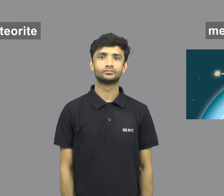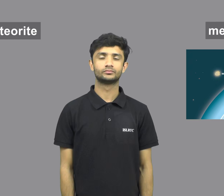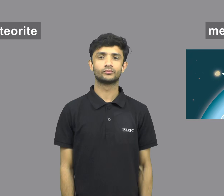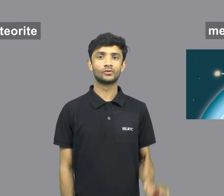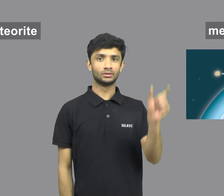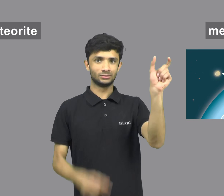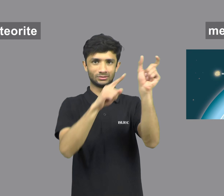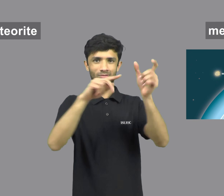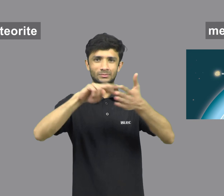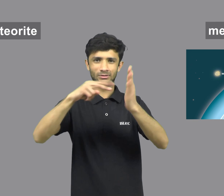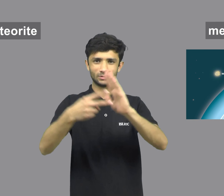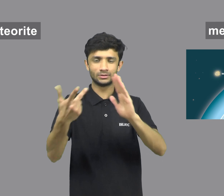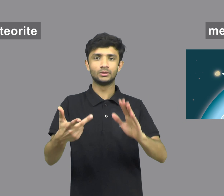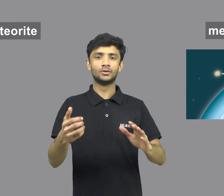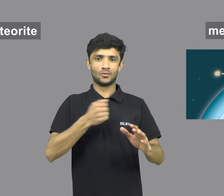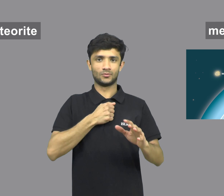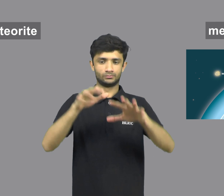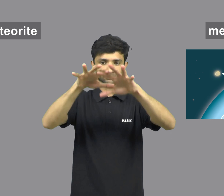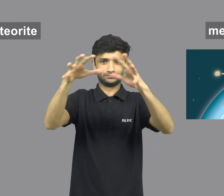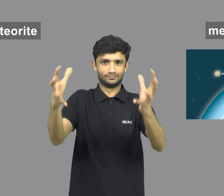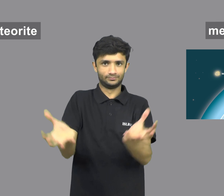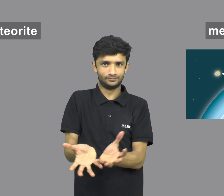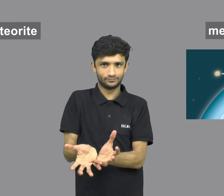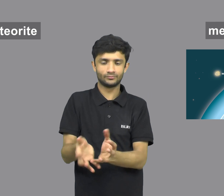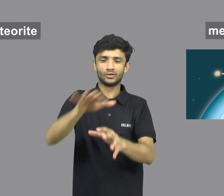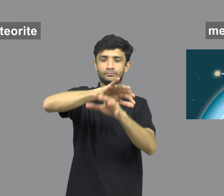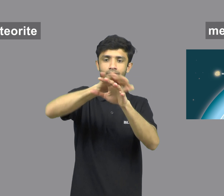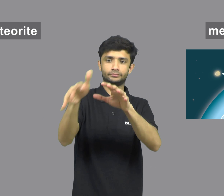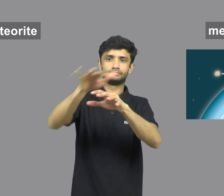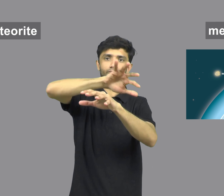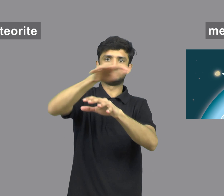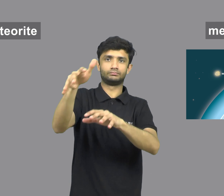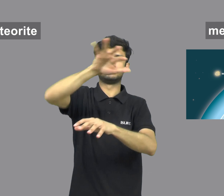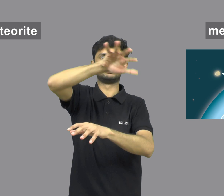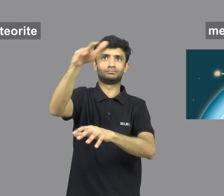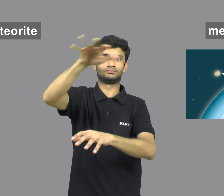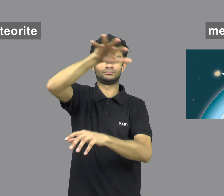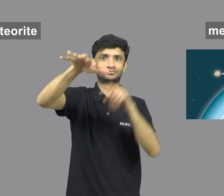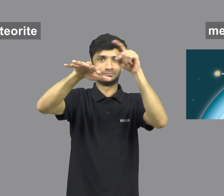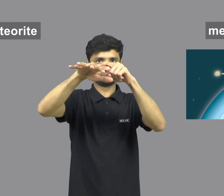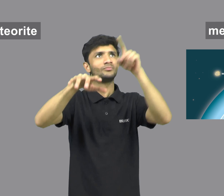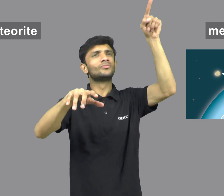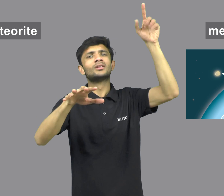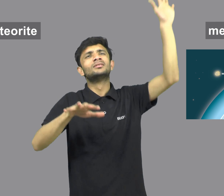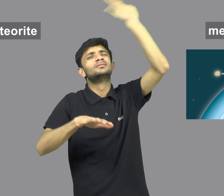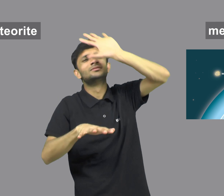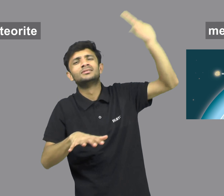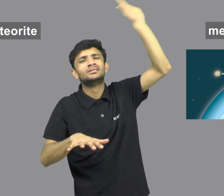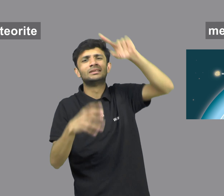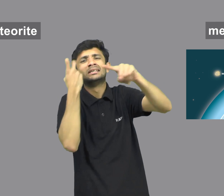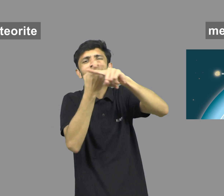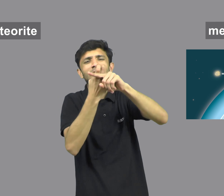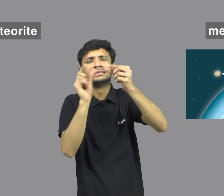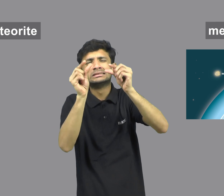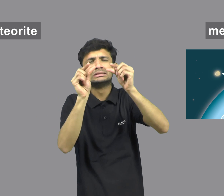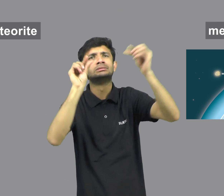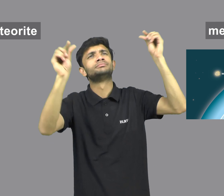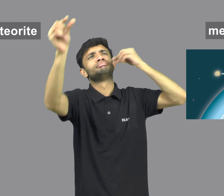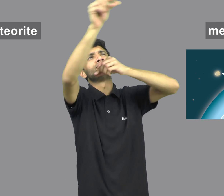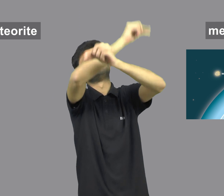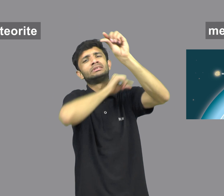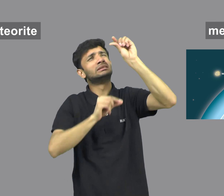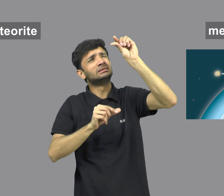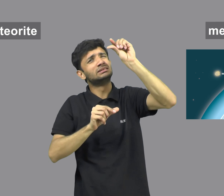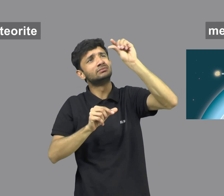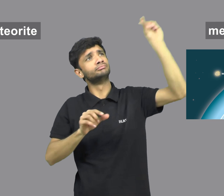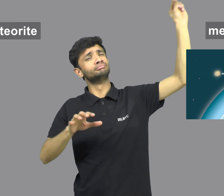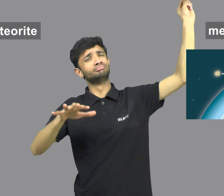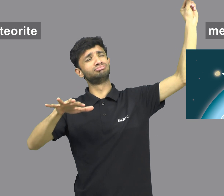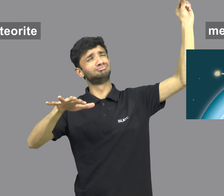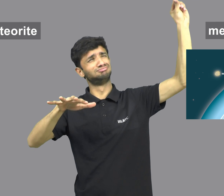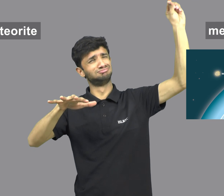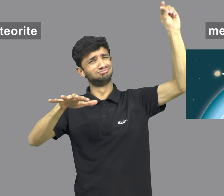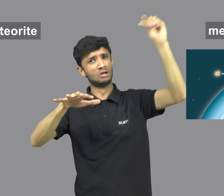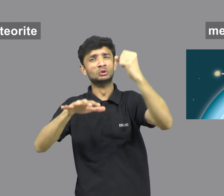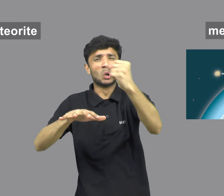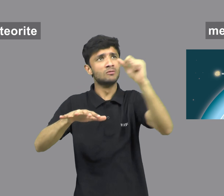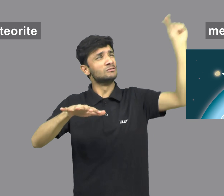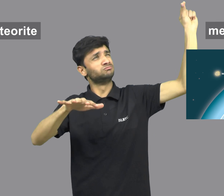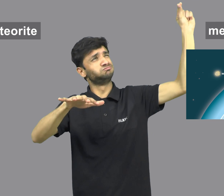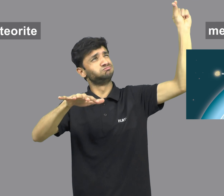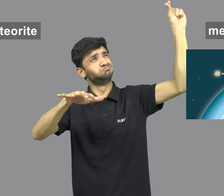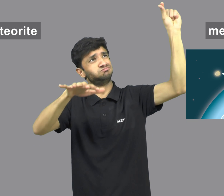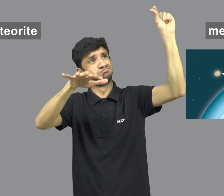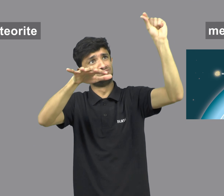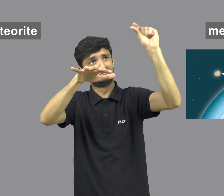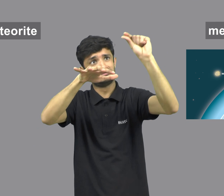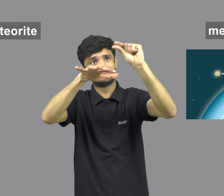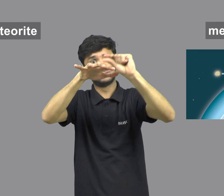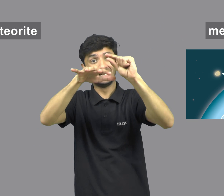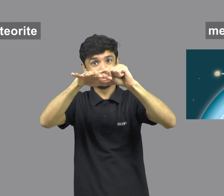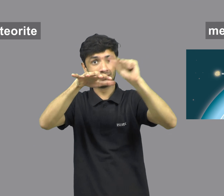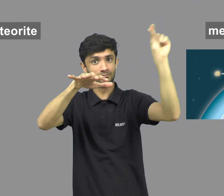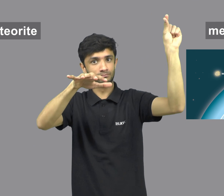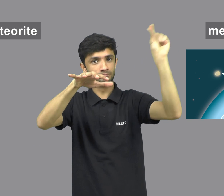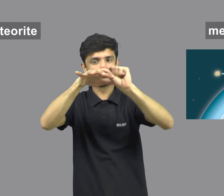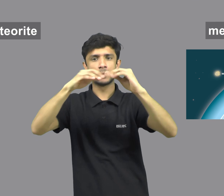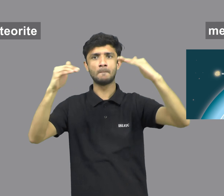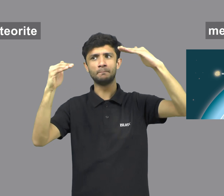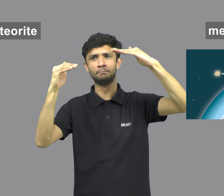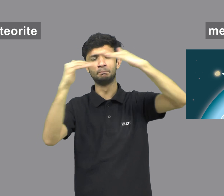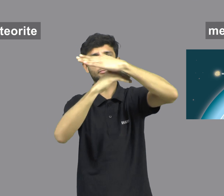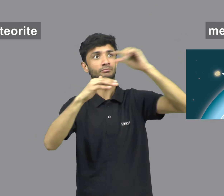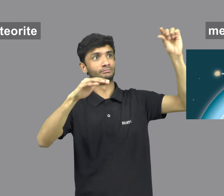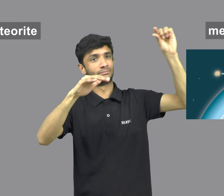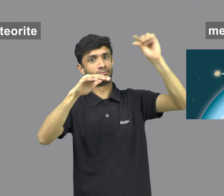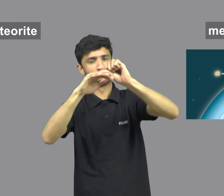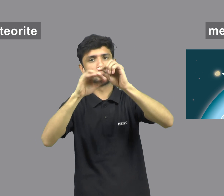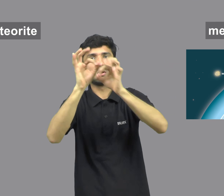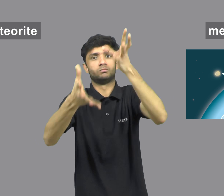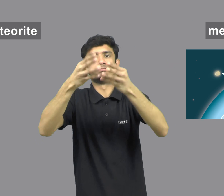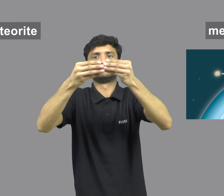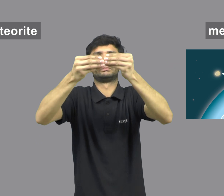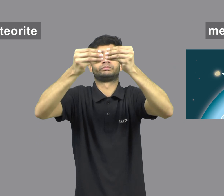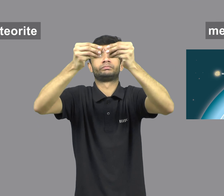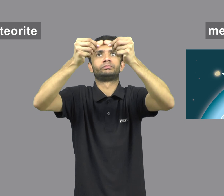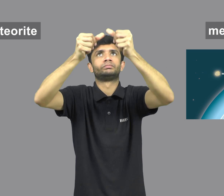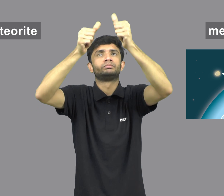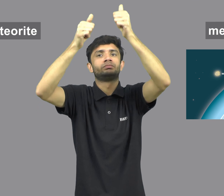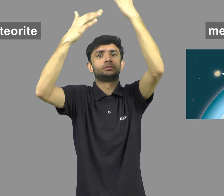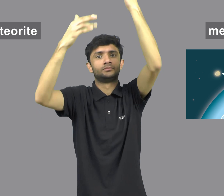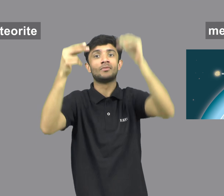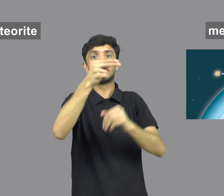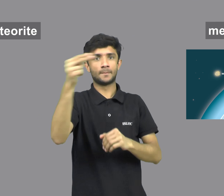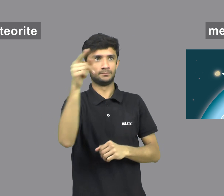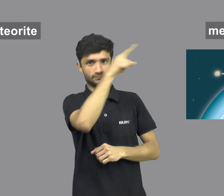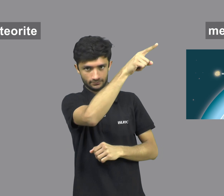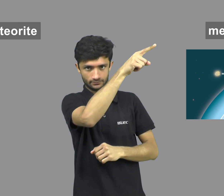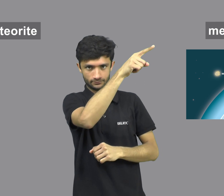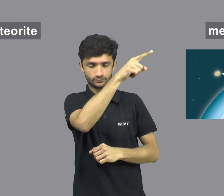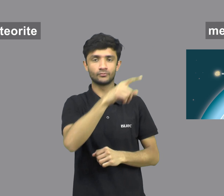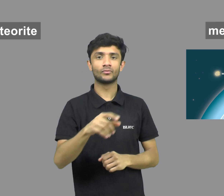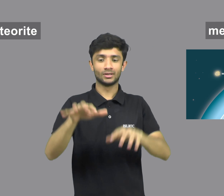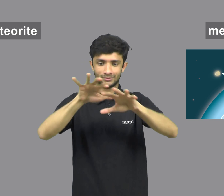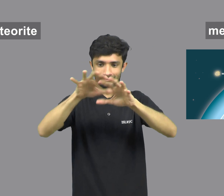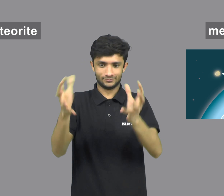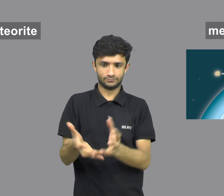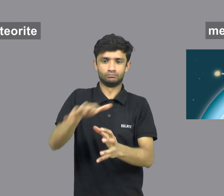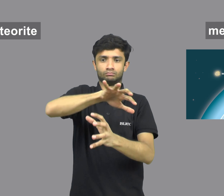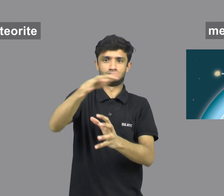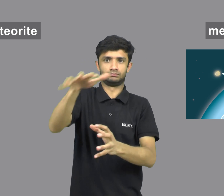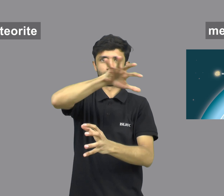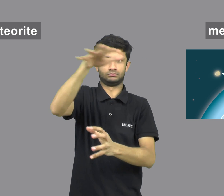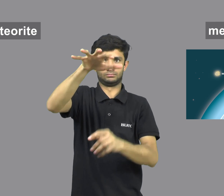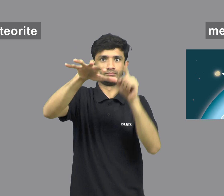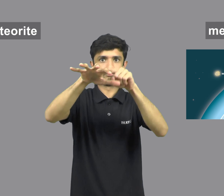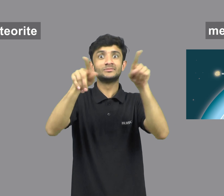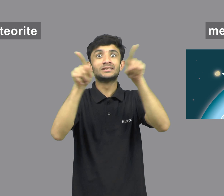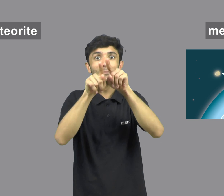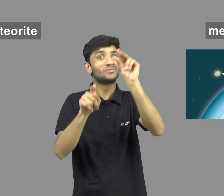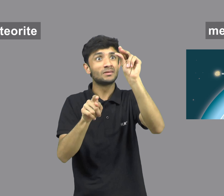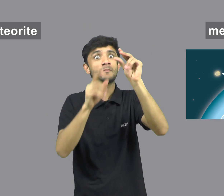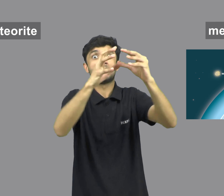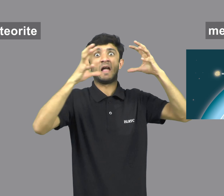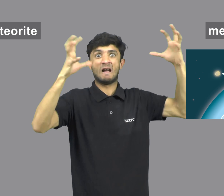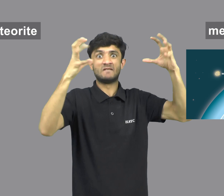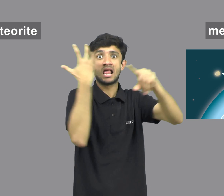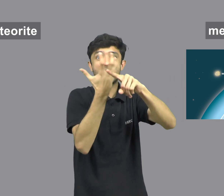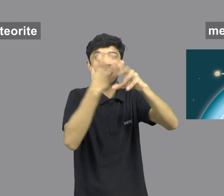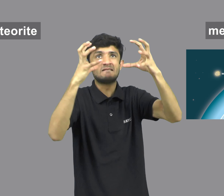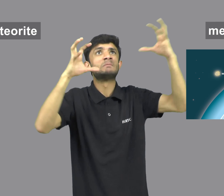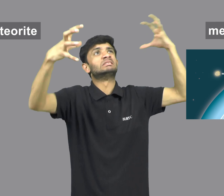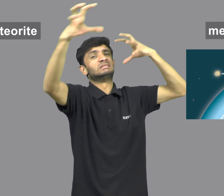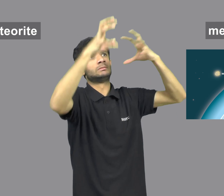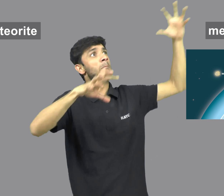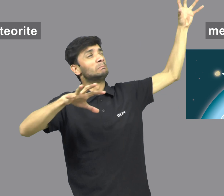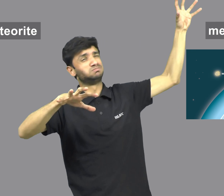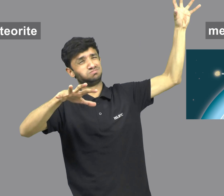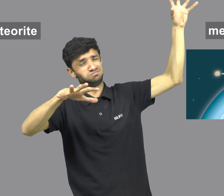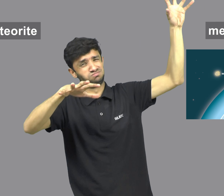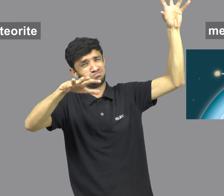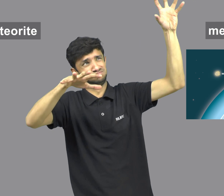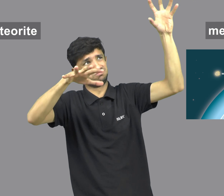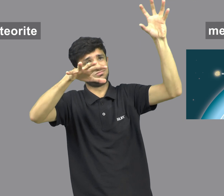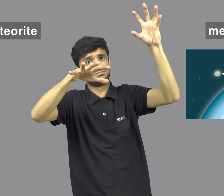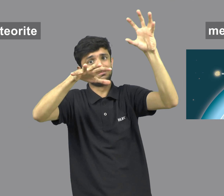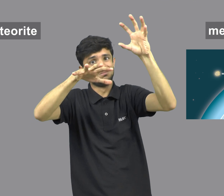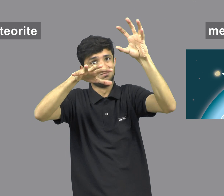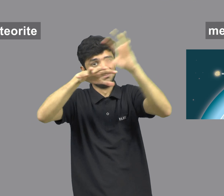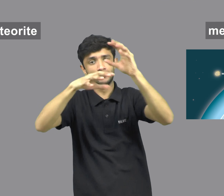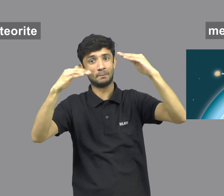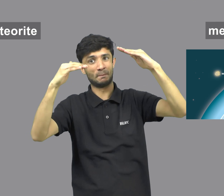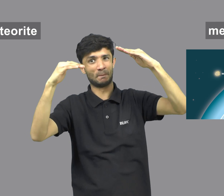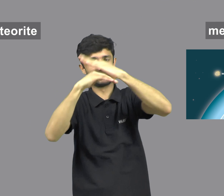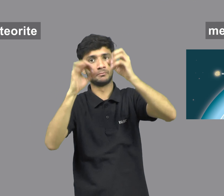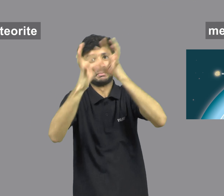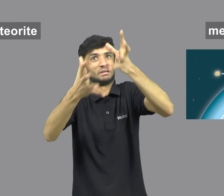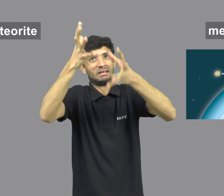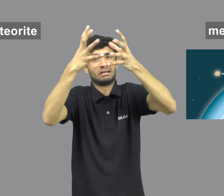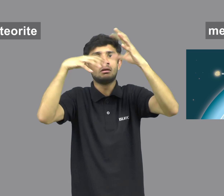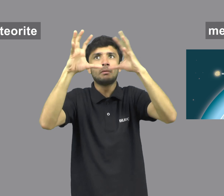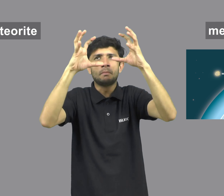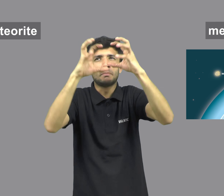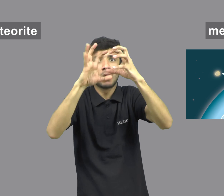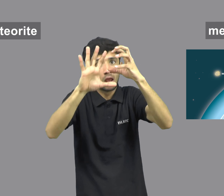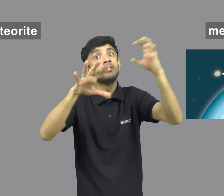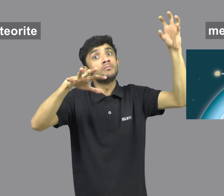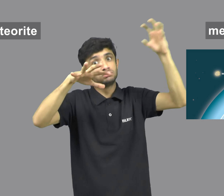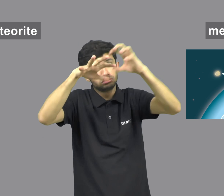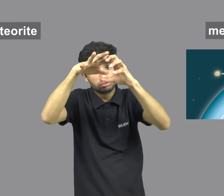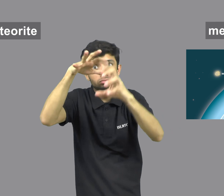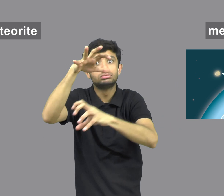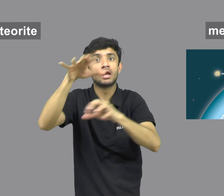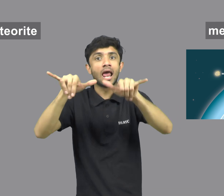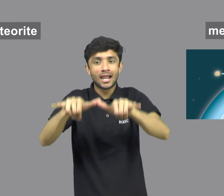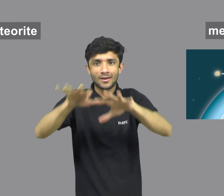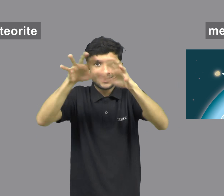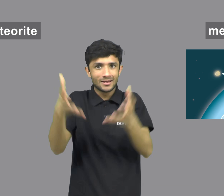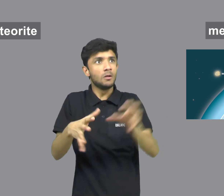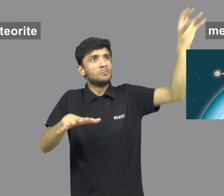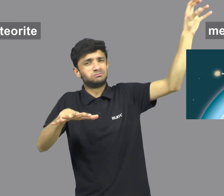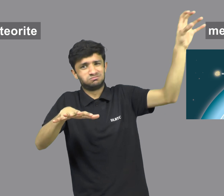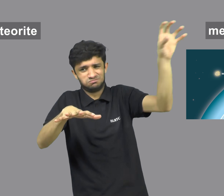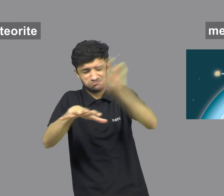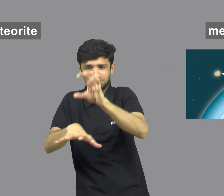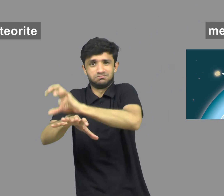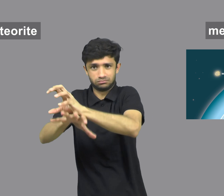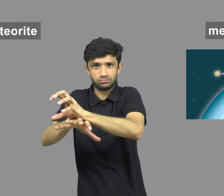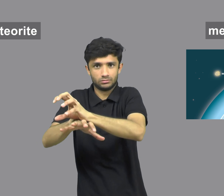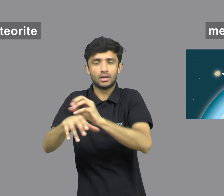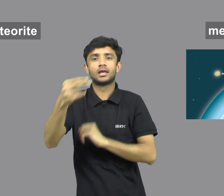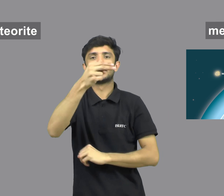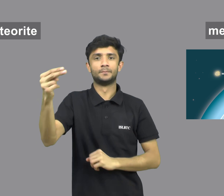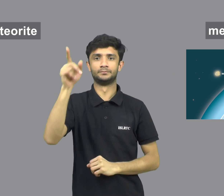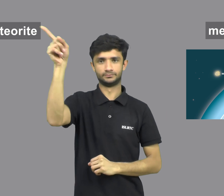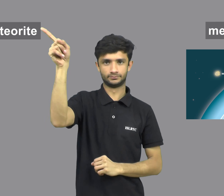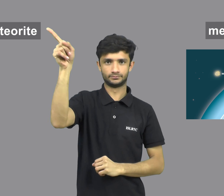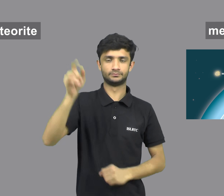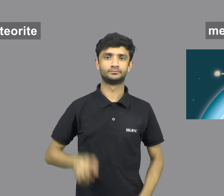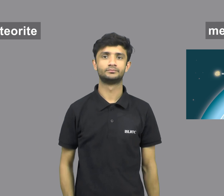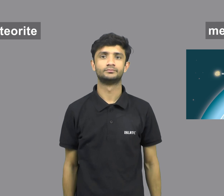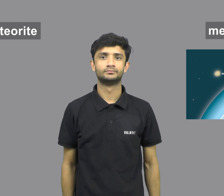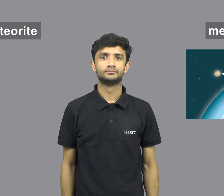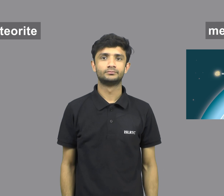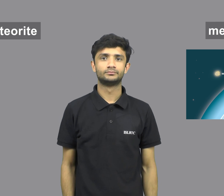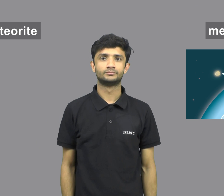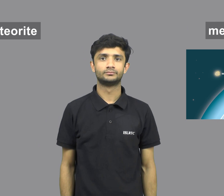Meteor and Meteorite